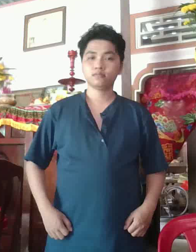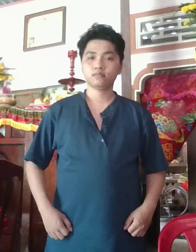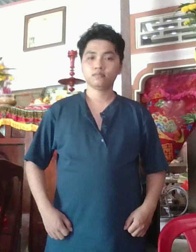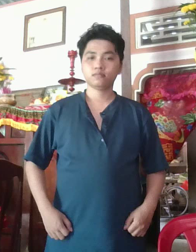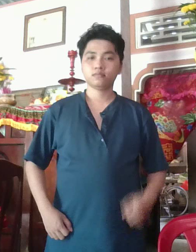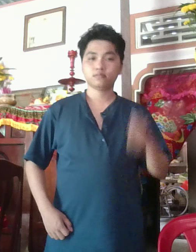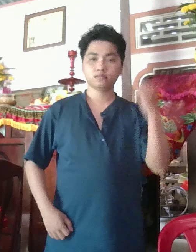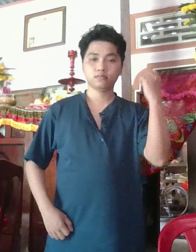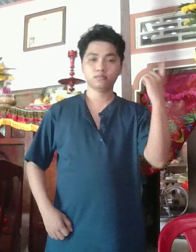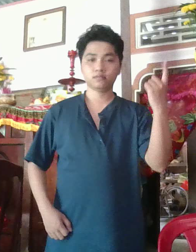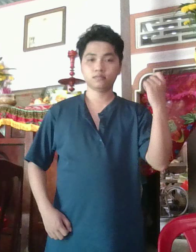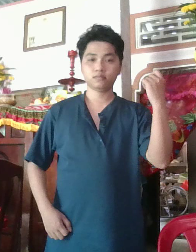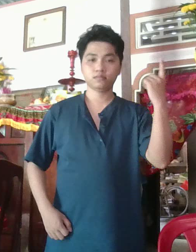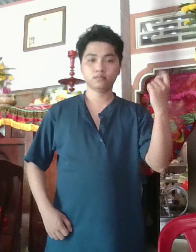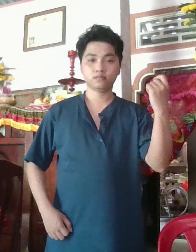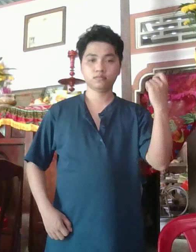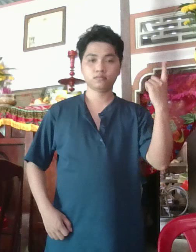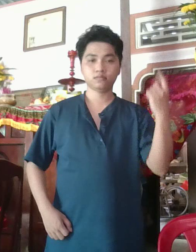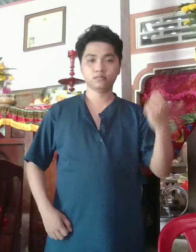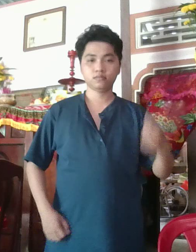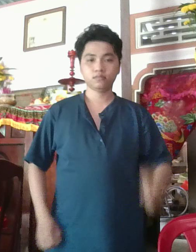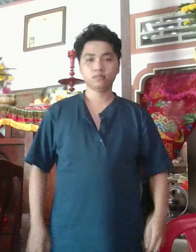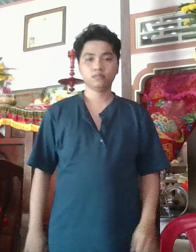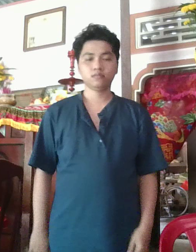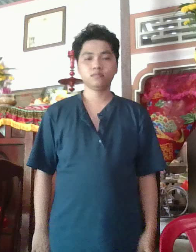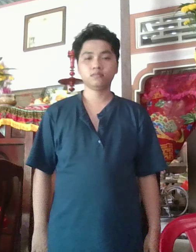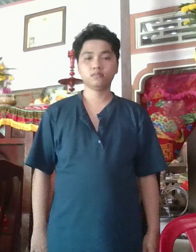hieu